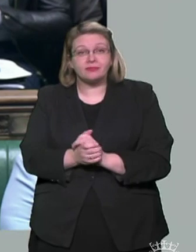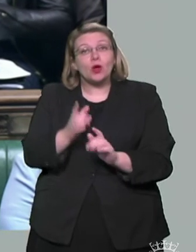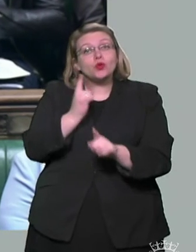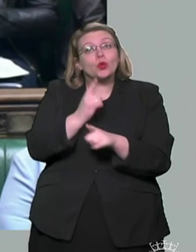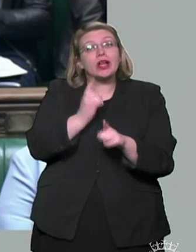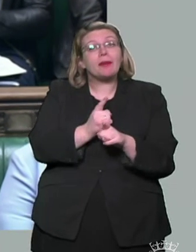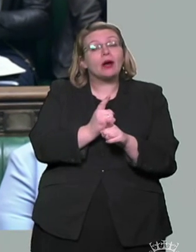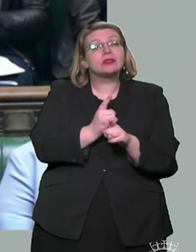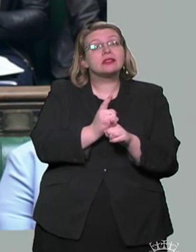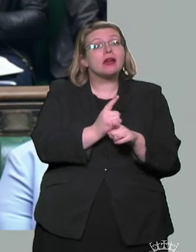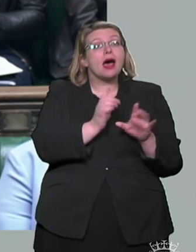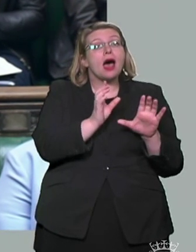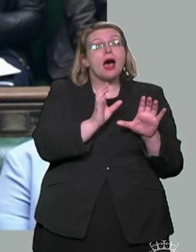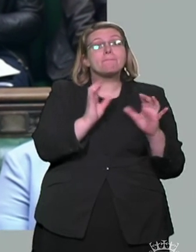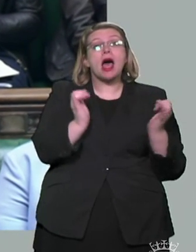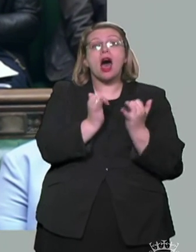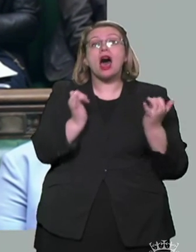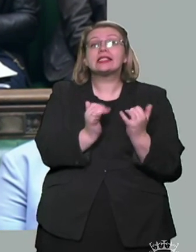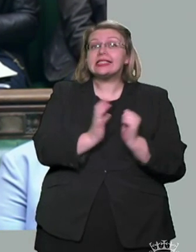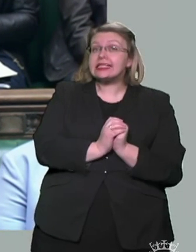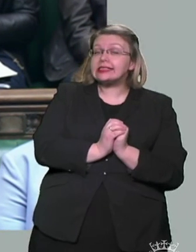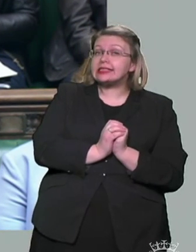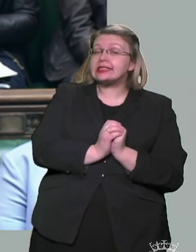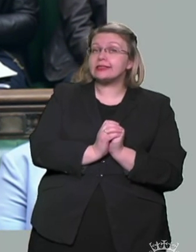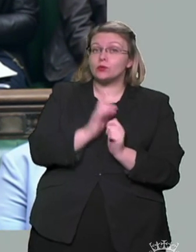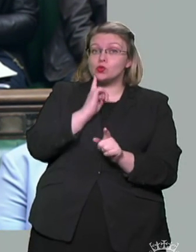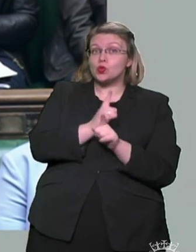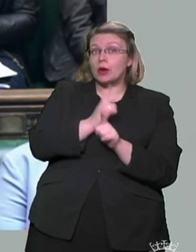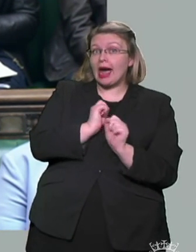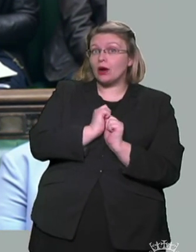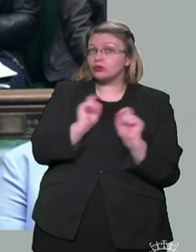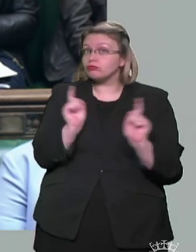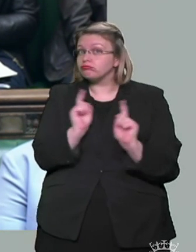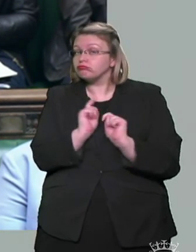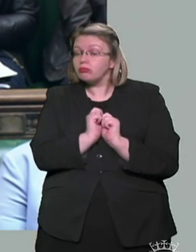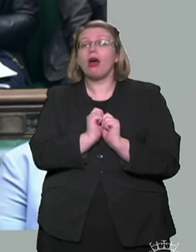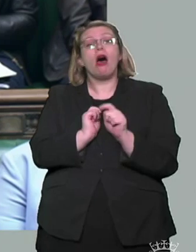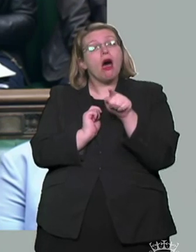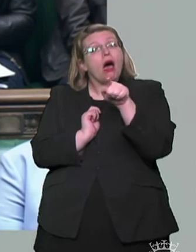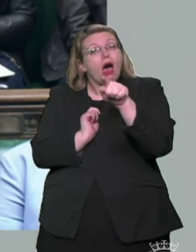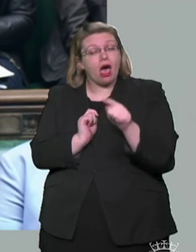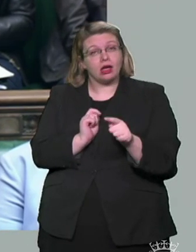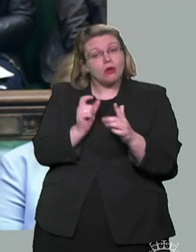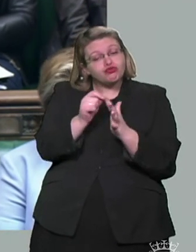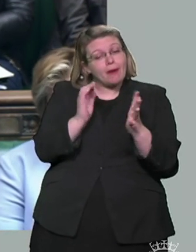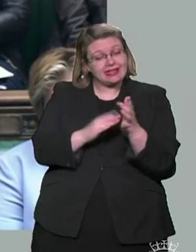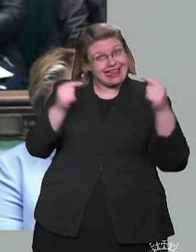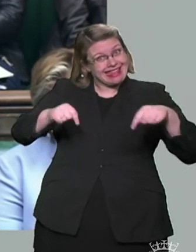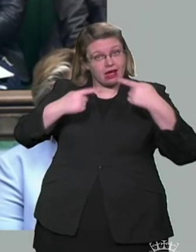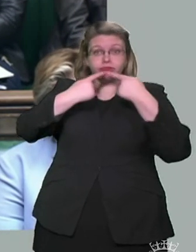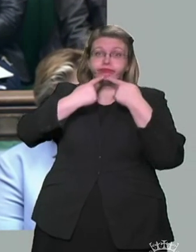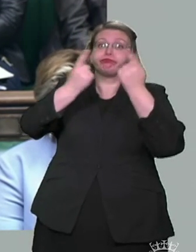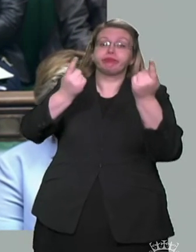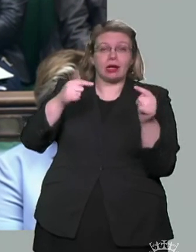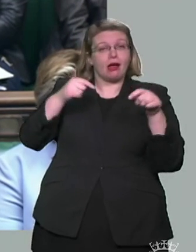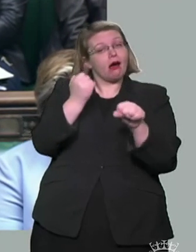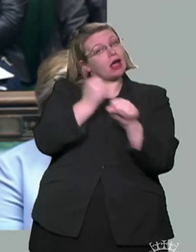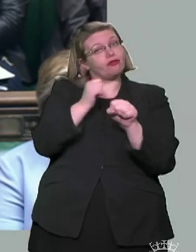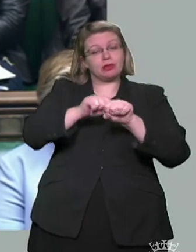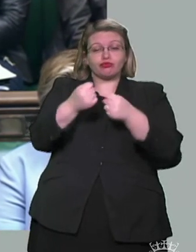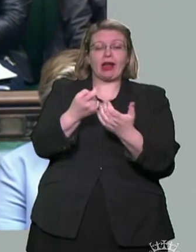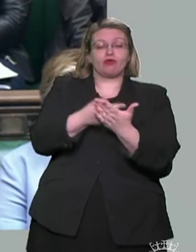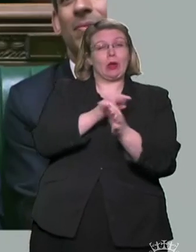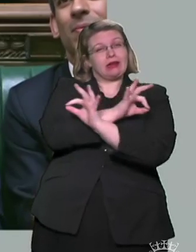Talking of parties, the Prime Minister told the House that no rules were broken in Downing Street during lockdown.